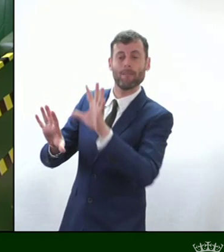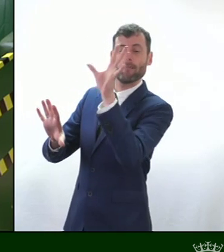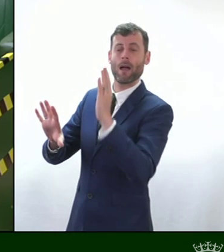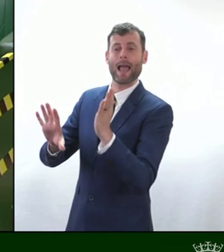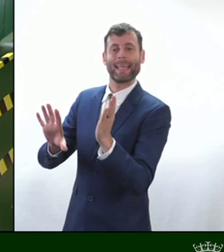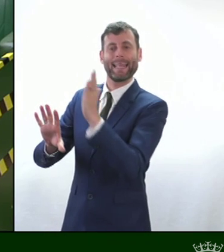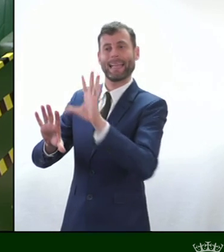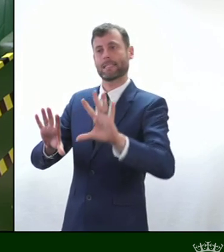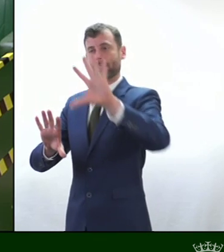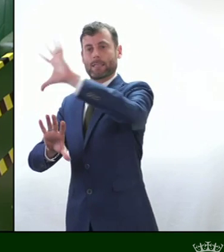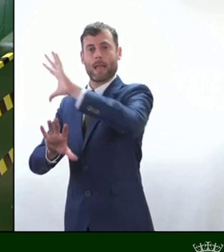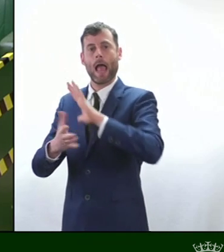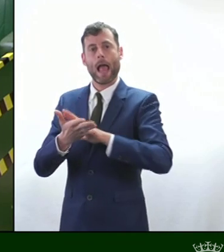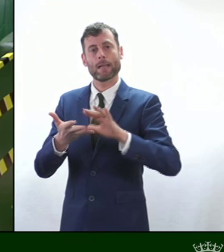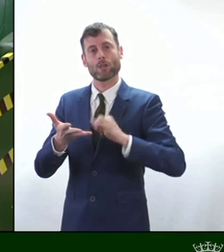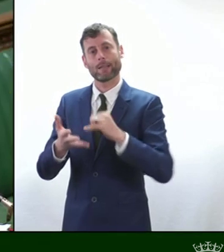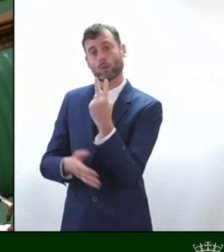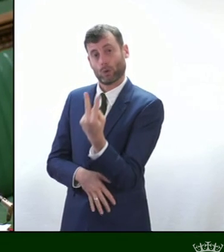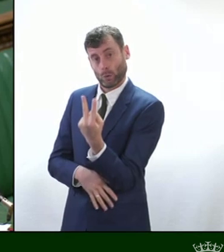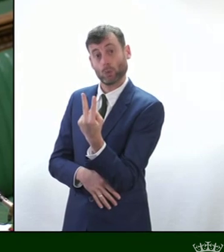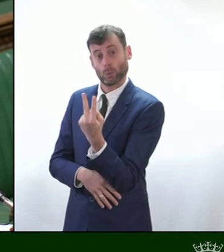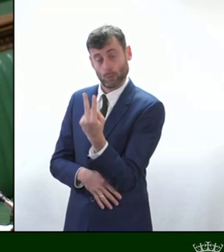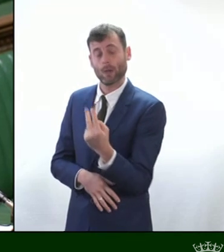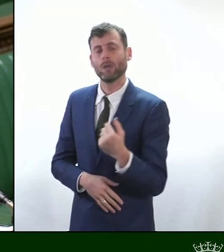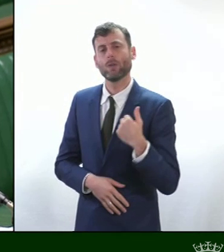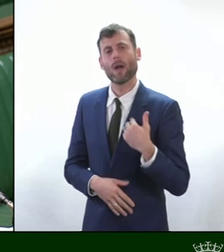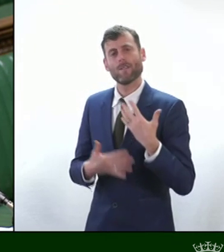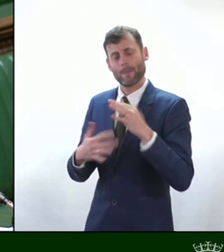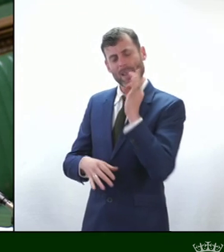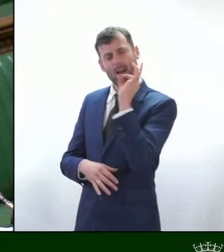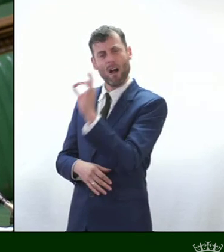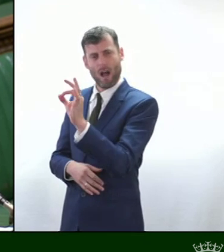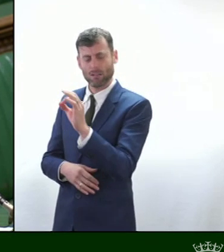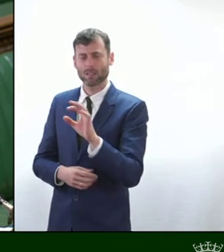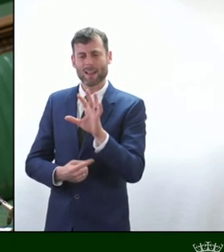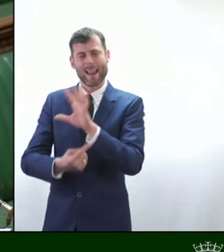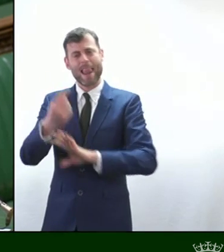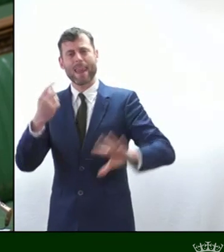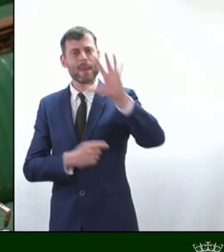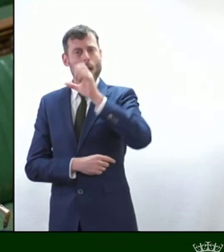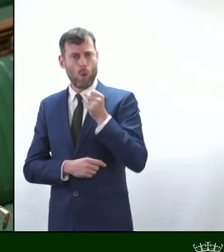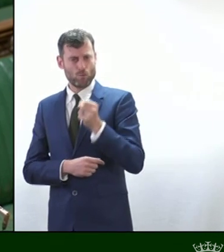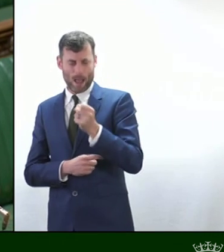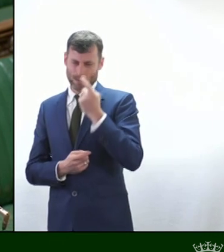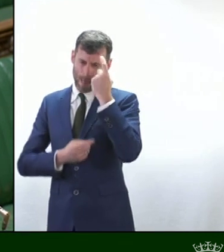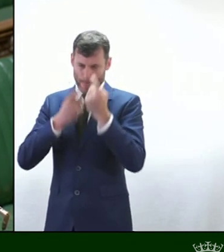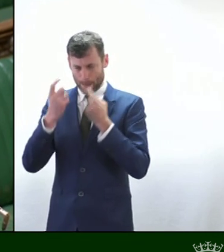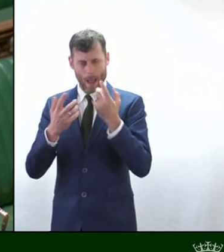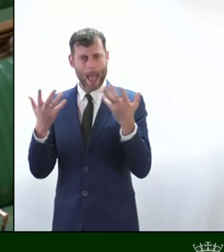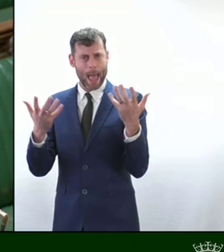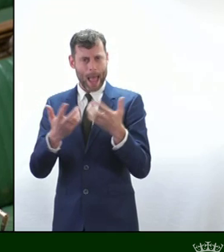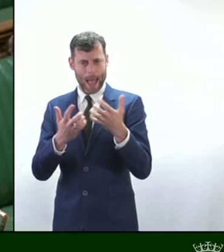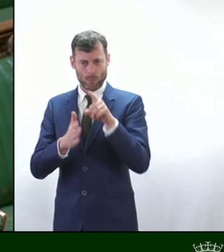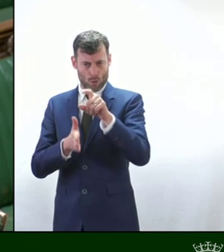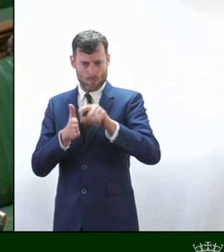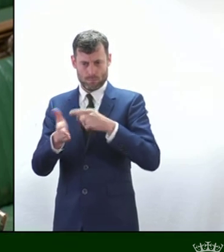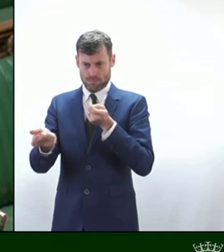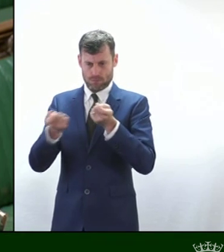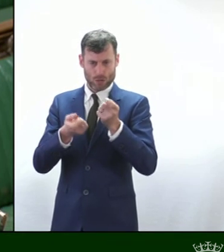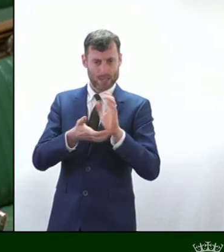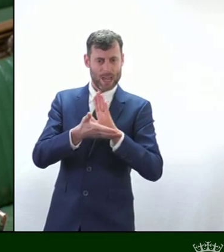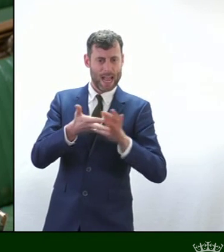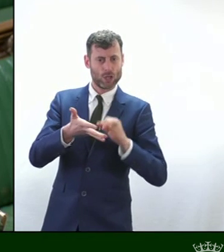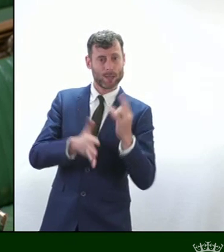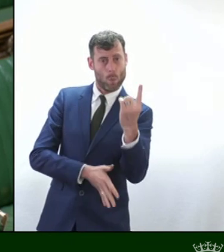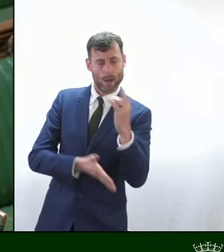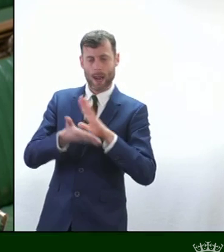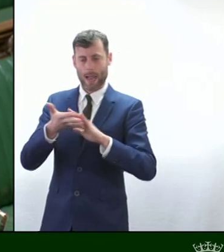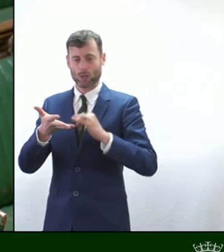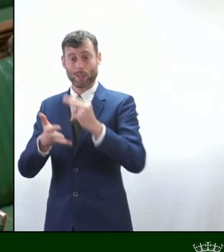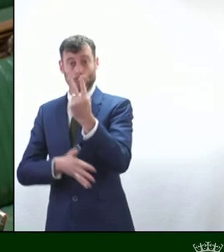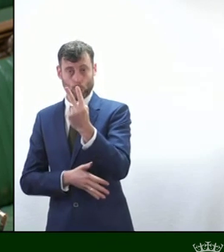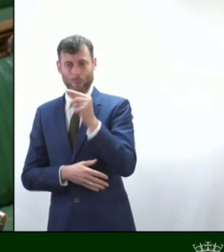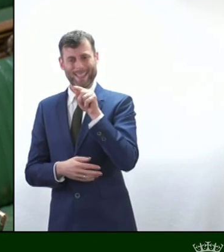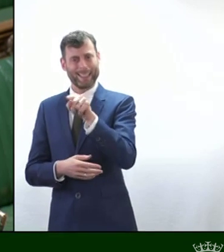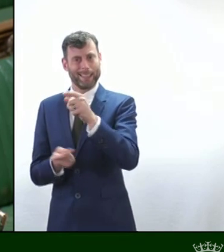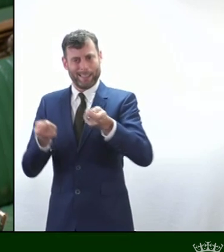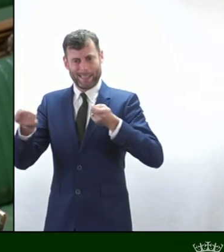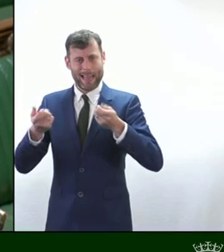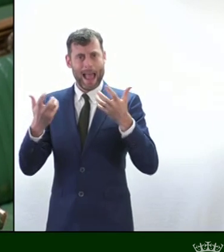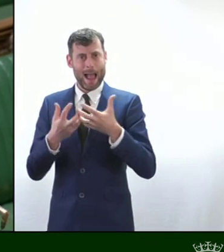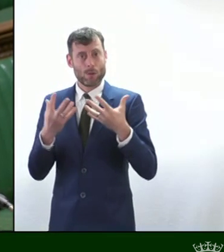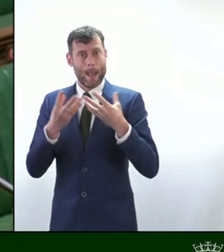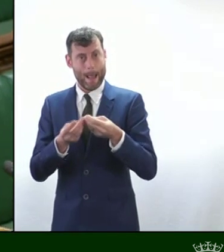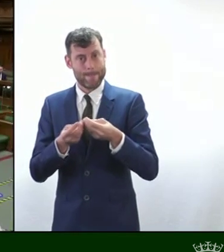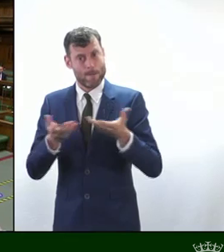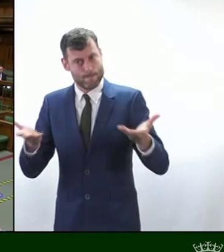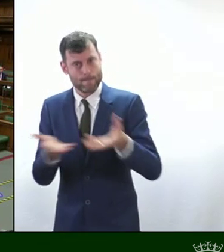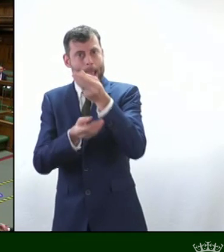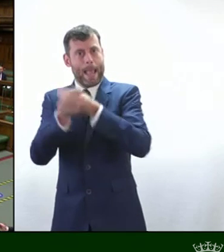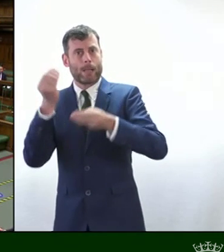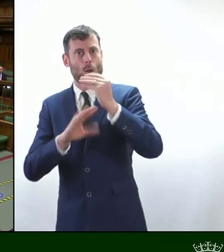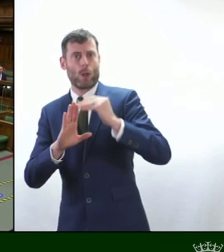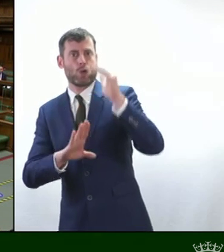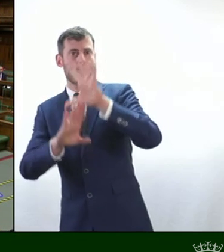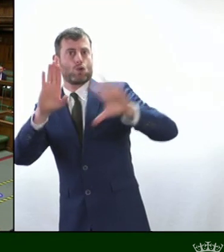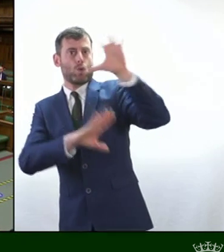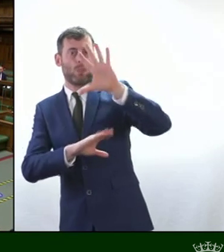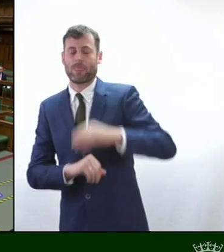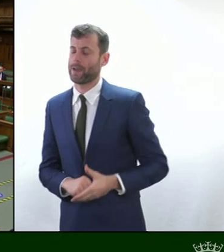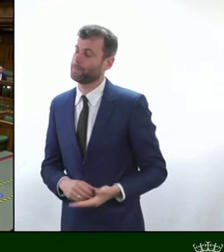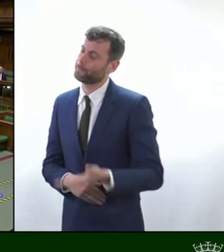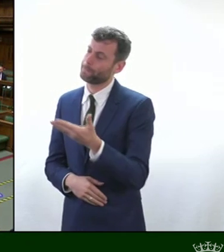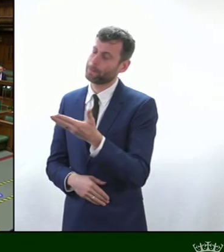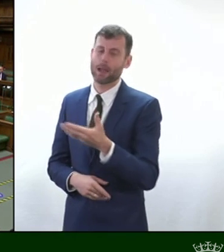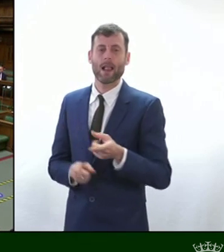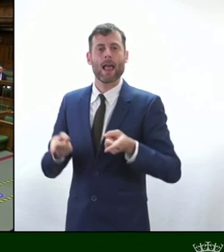What I have asked the National Infrastructure Commission and Network Rail to look at is how those two projects can best be integrated to boost the economy of the whole of the north of the country.